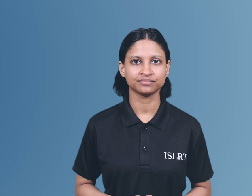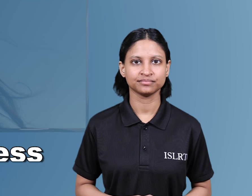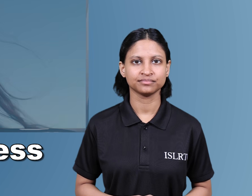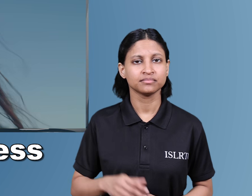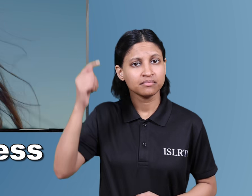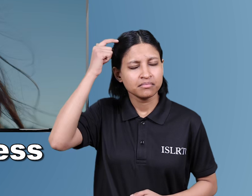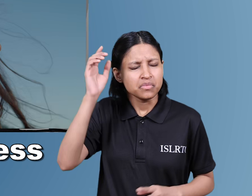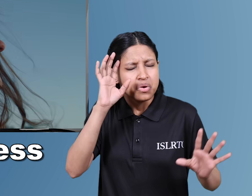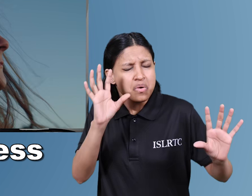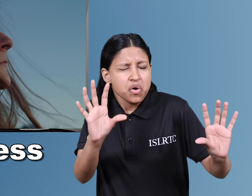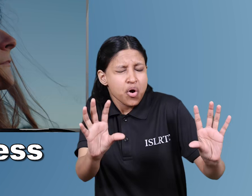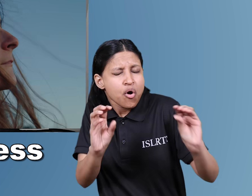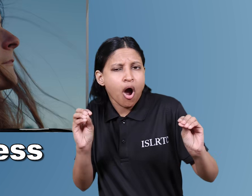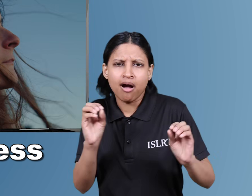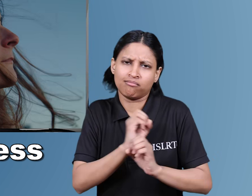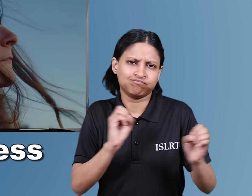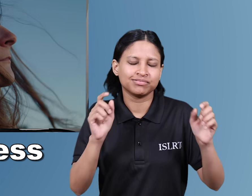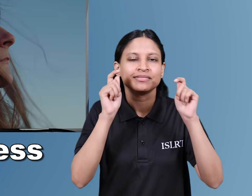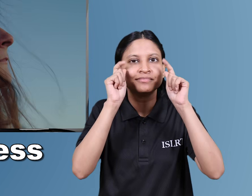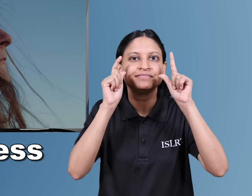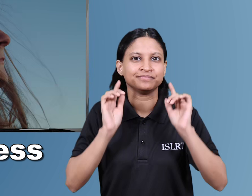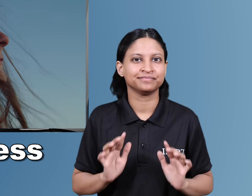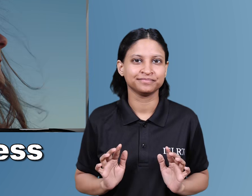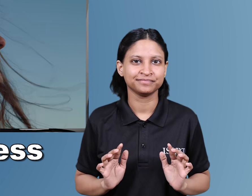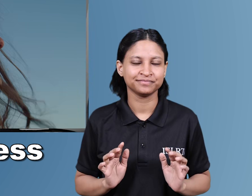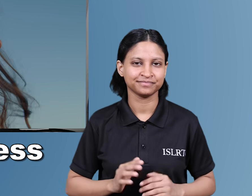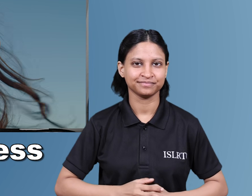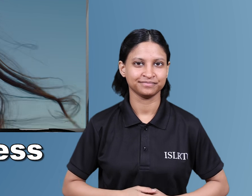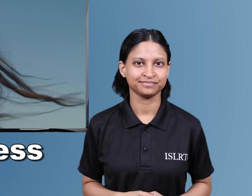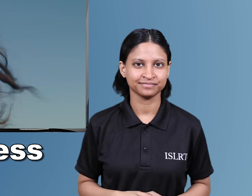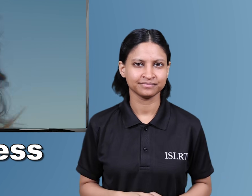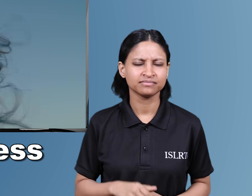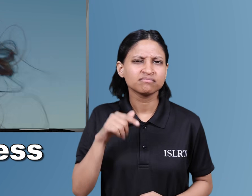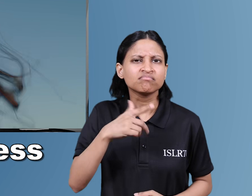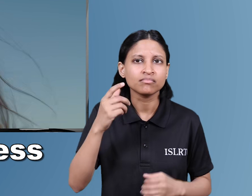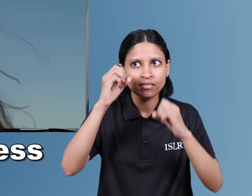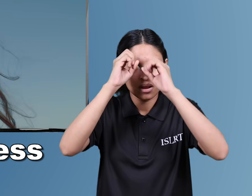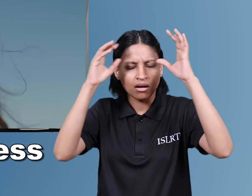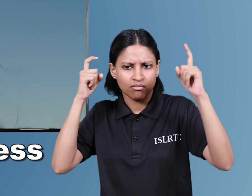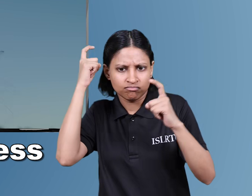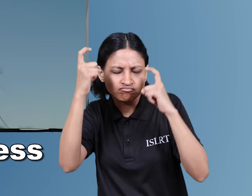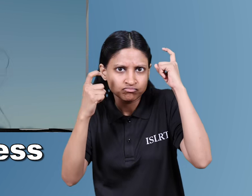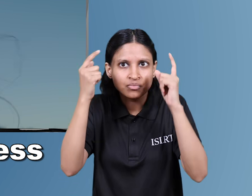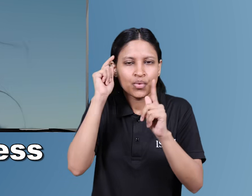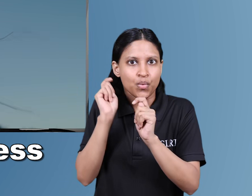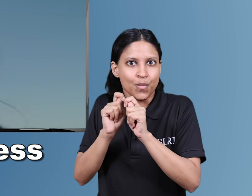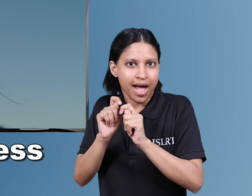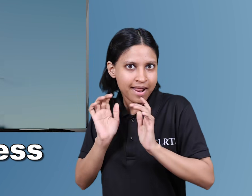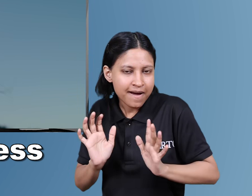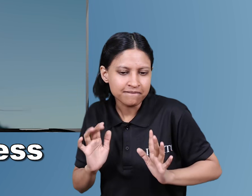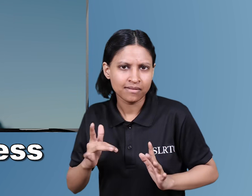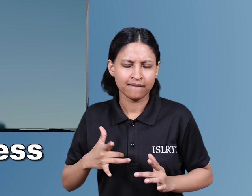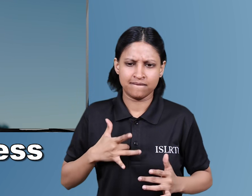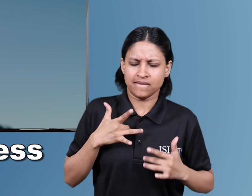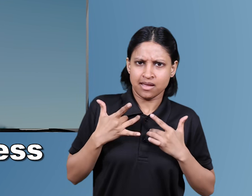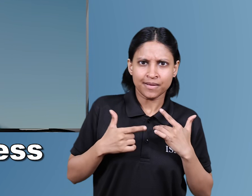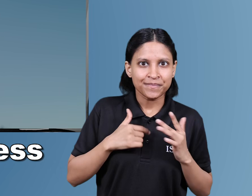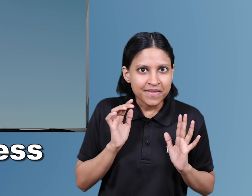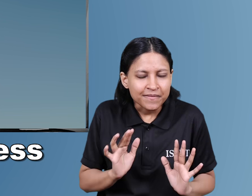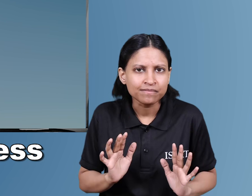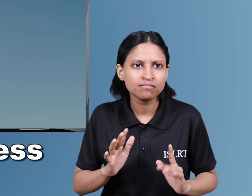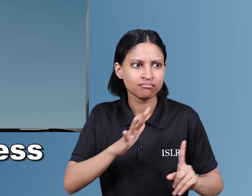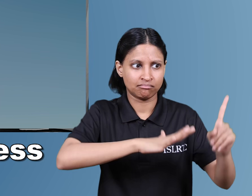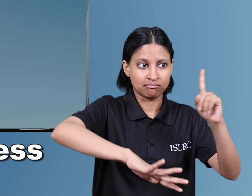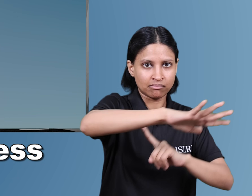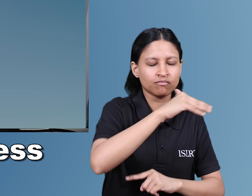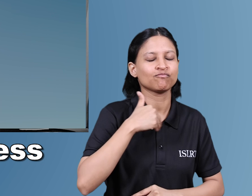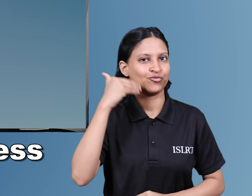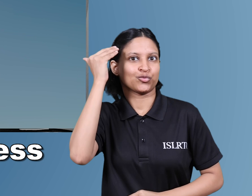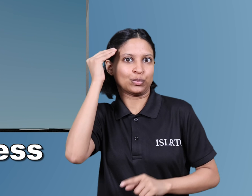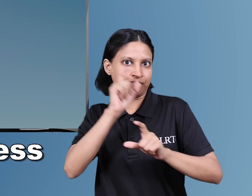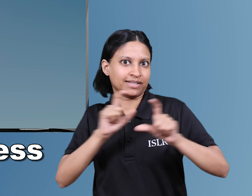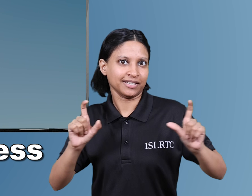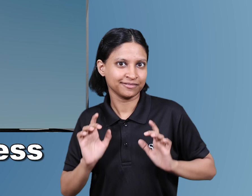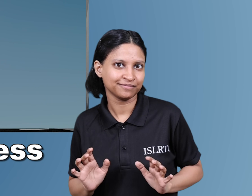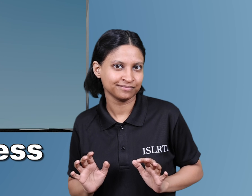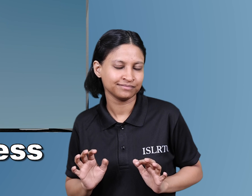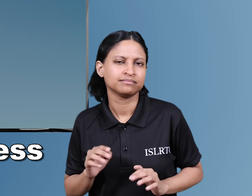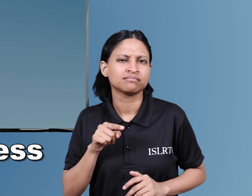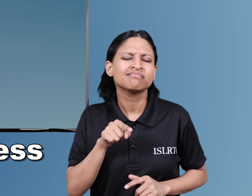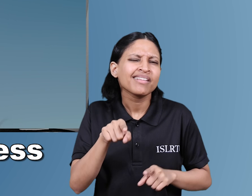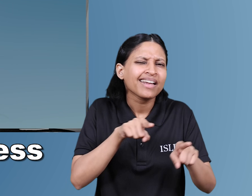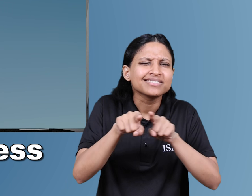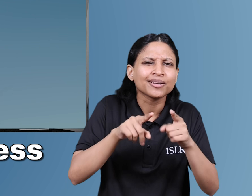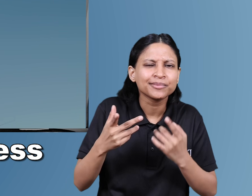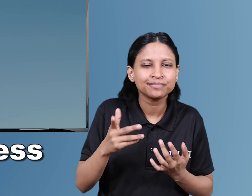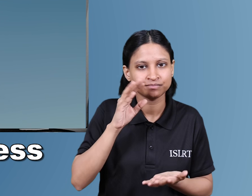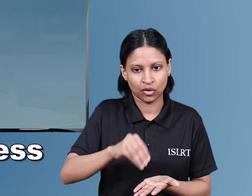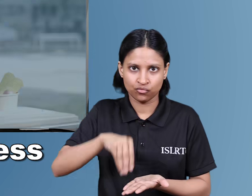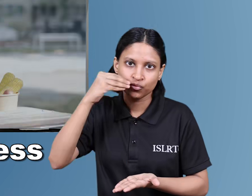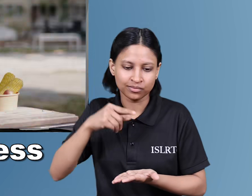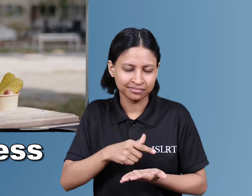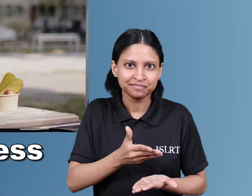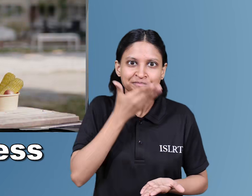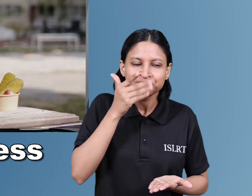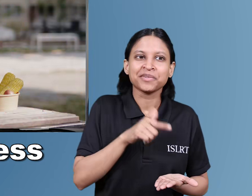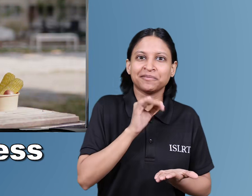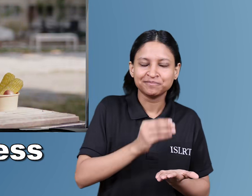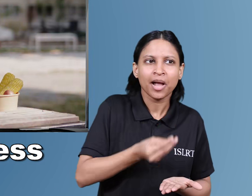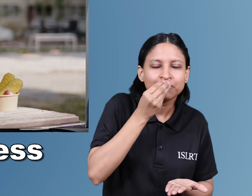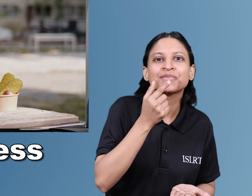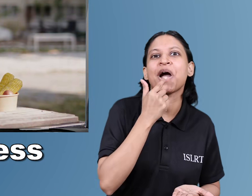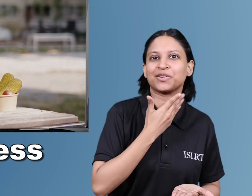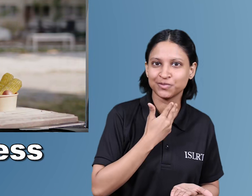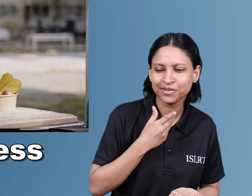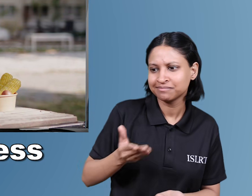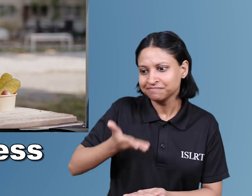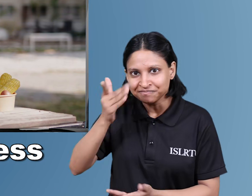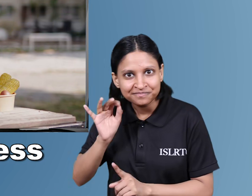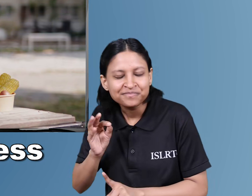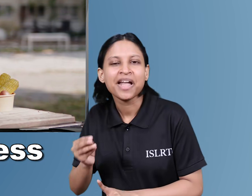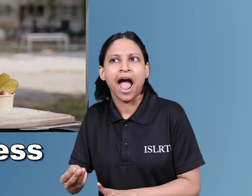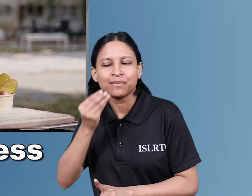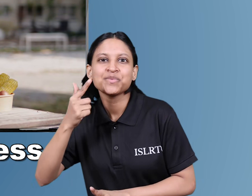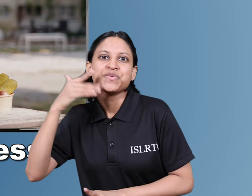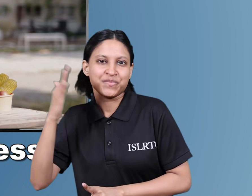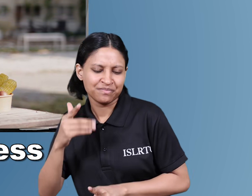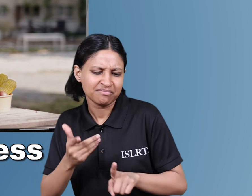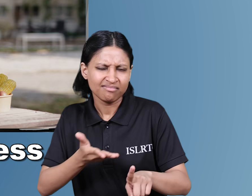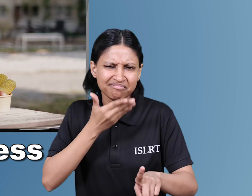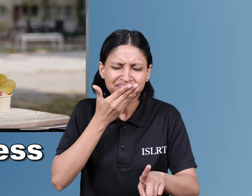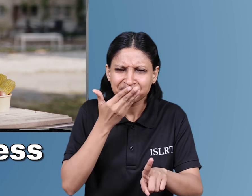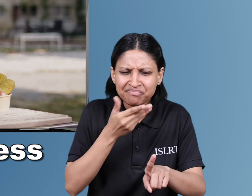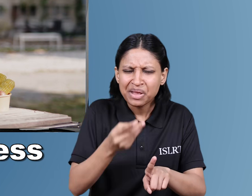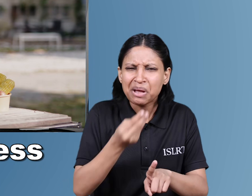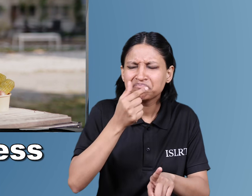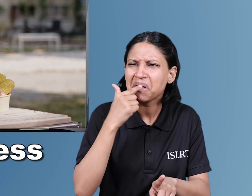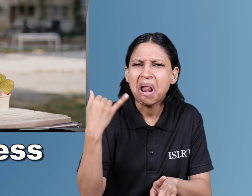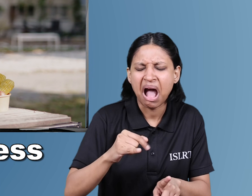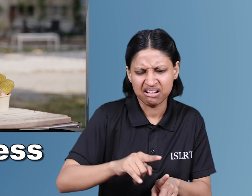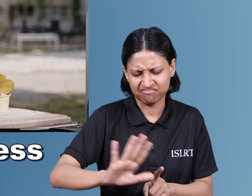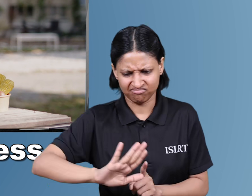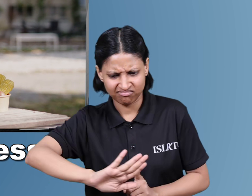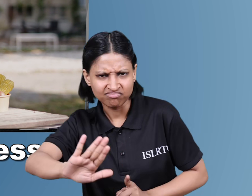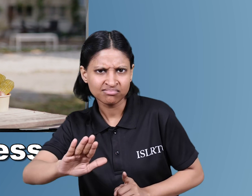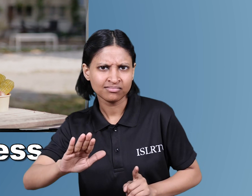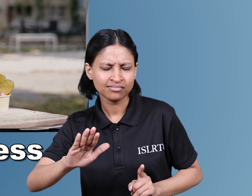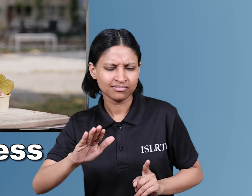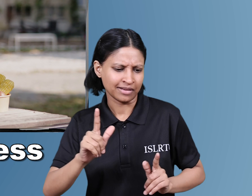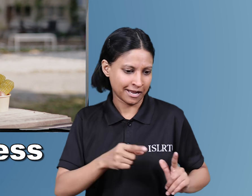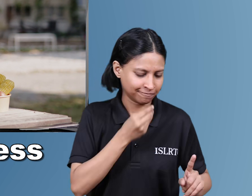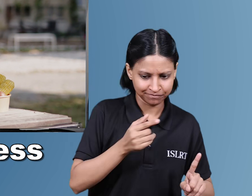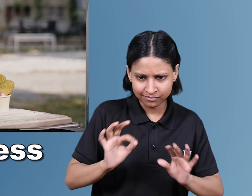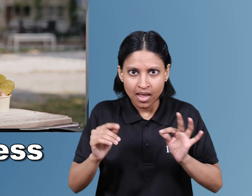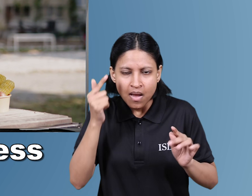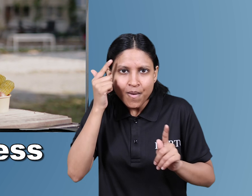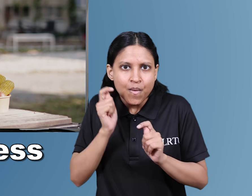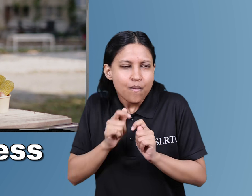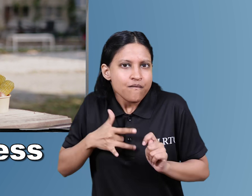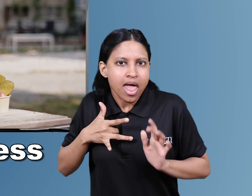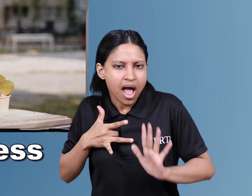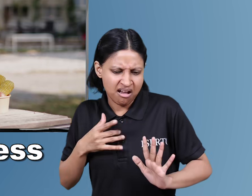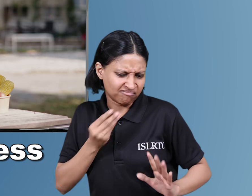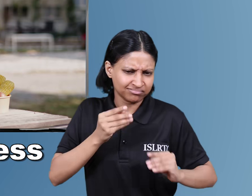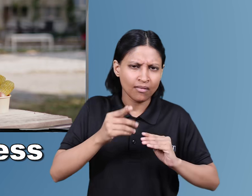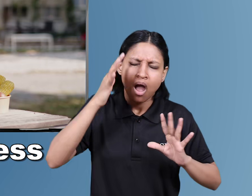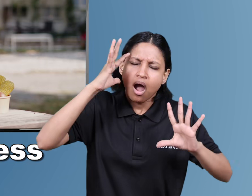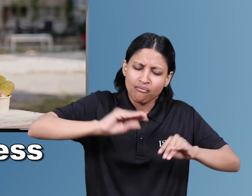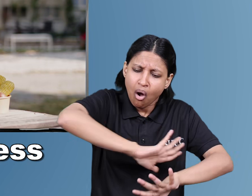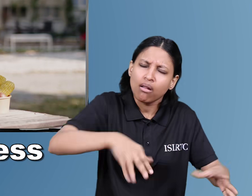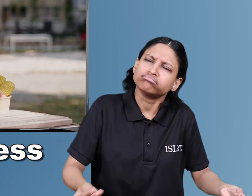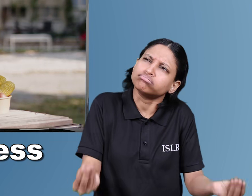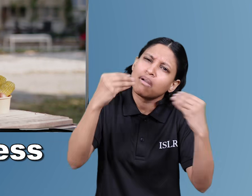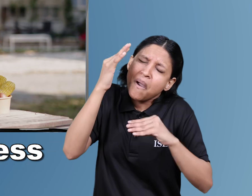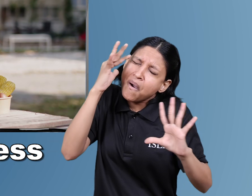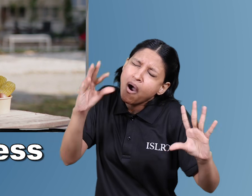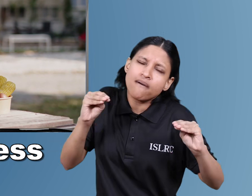Consciousness Consciousness refers to being aware of your thoughts, feelings, and surroundings. For example, in mindful eating, you focus on the flavors, aromas, and even the identification of spoiled food, rather than eating mindlessly while distracted.